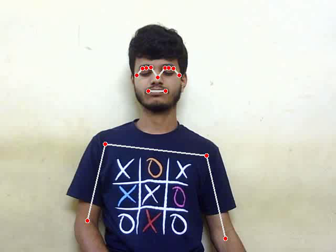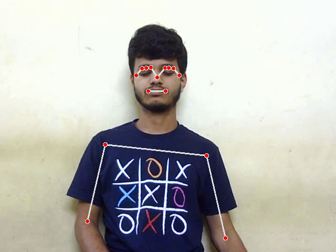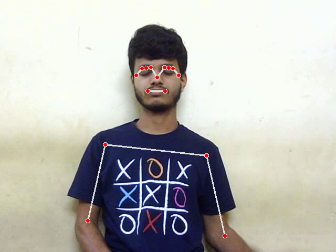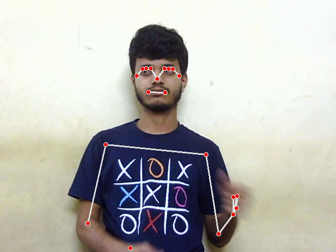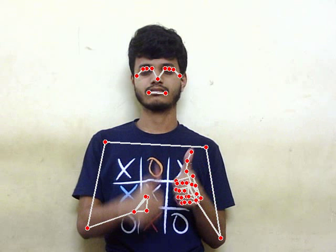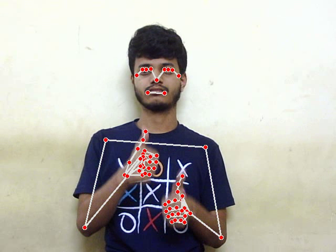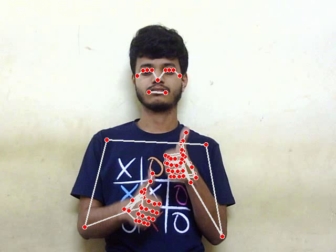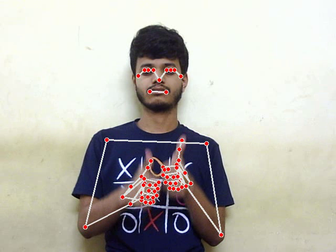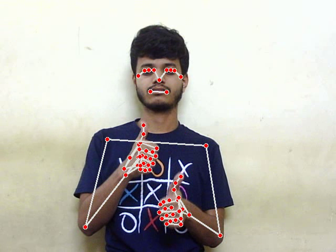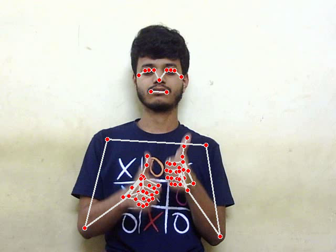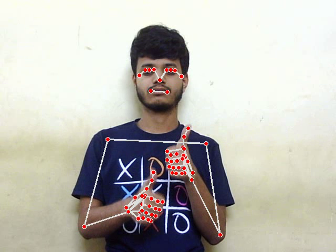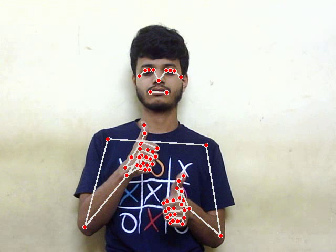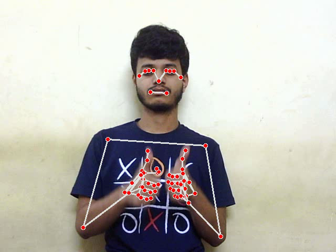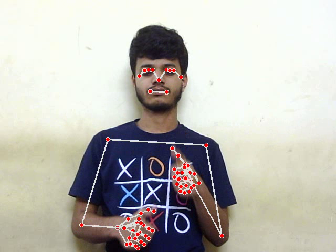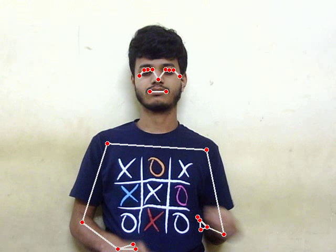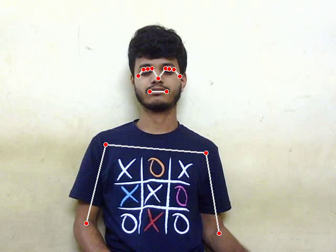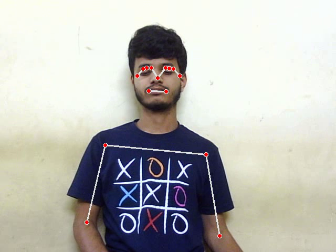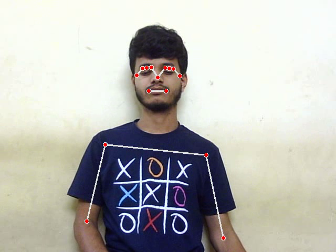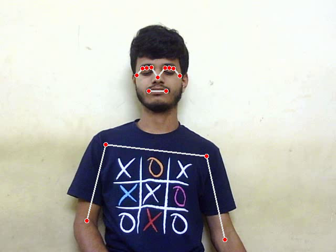which